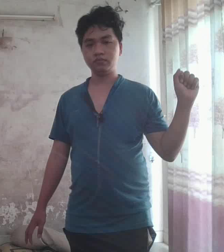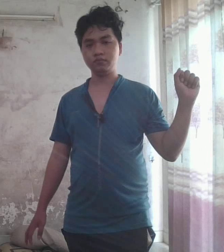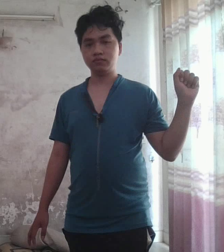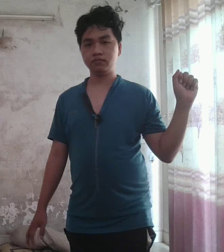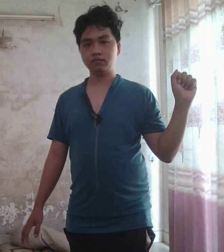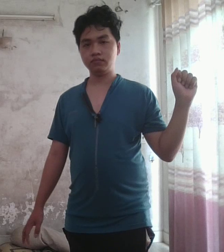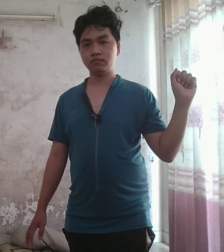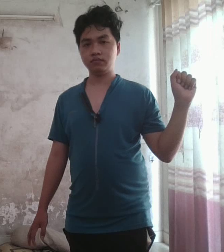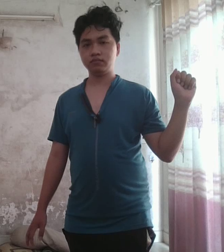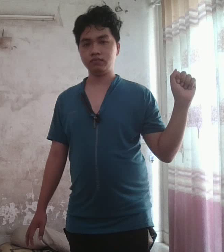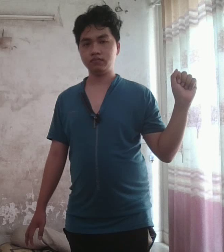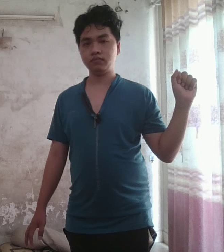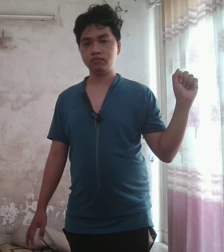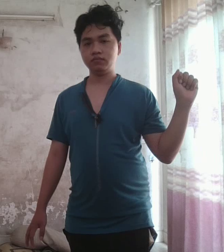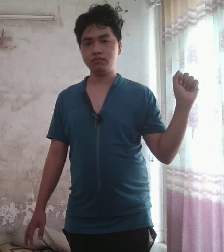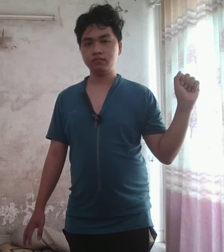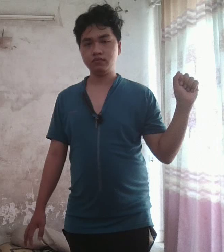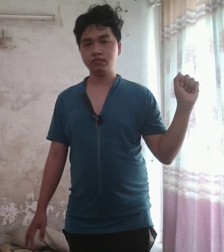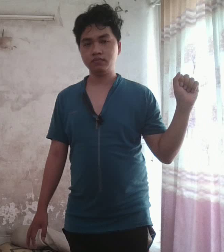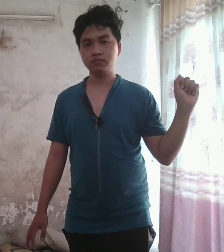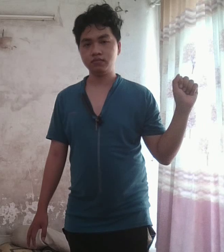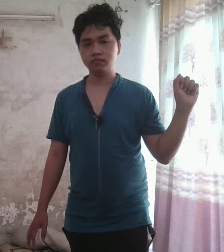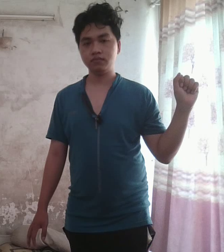a